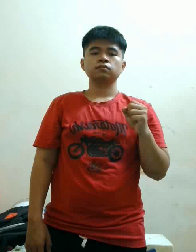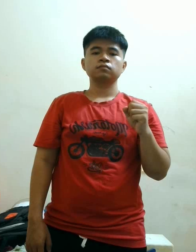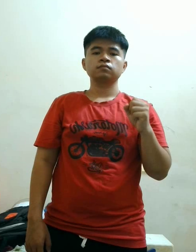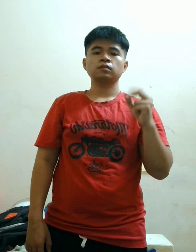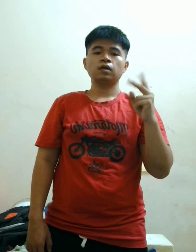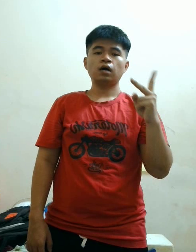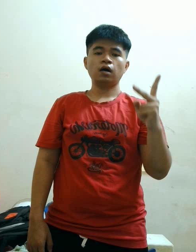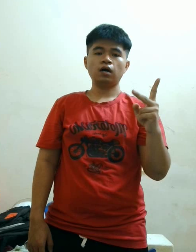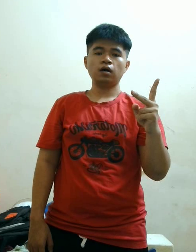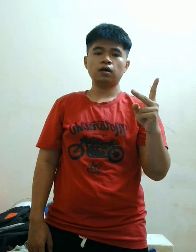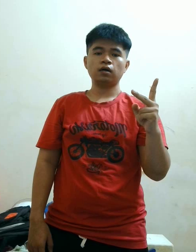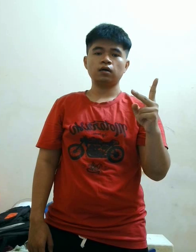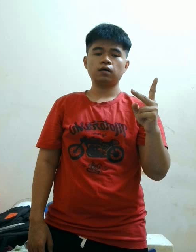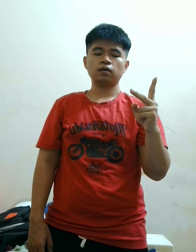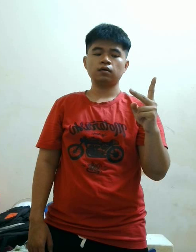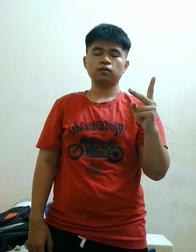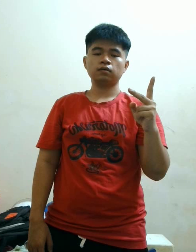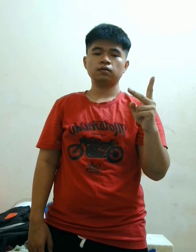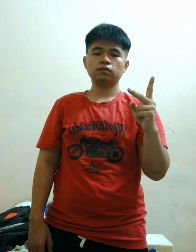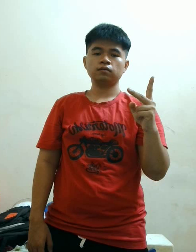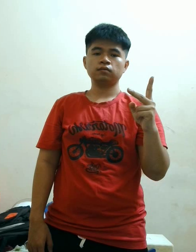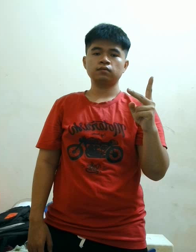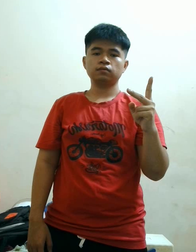h